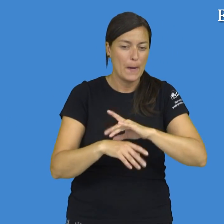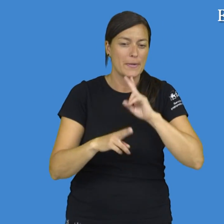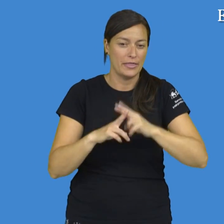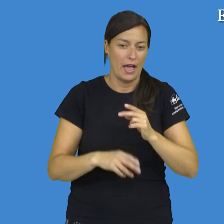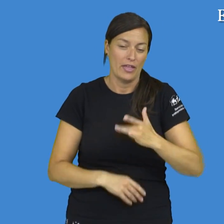nombre